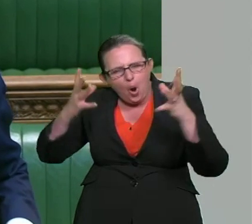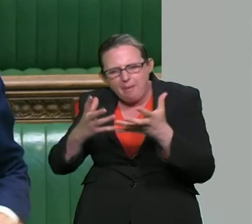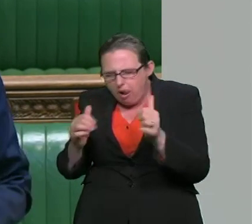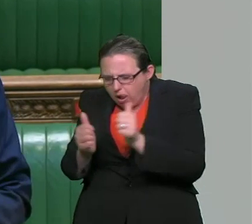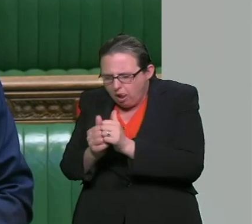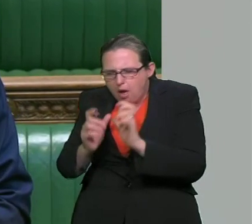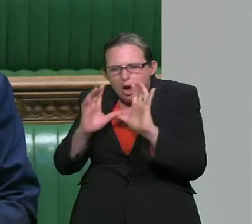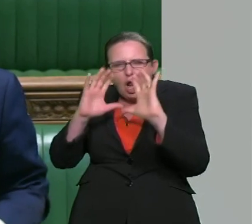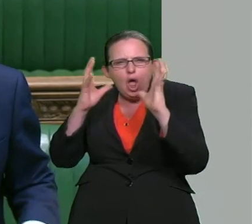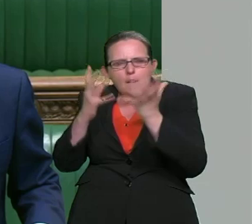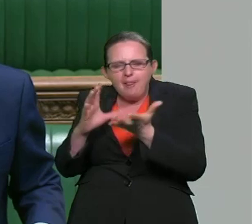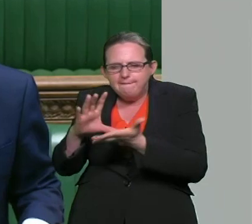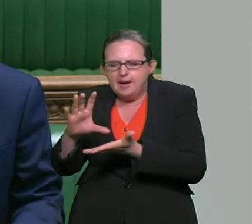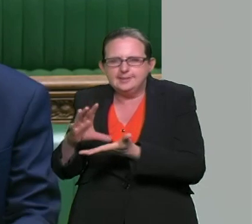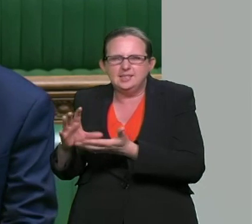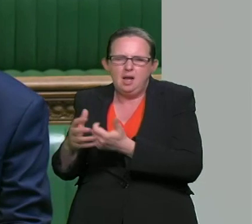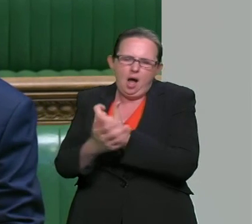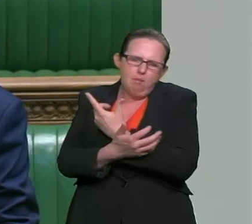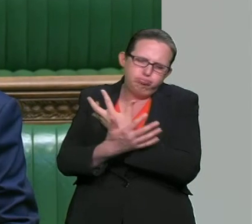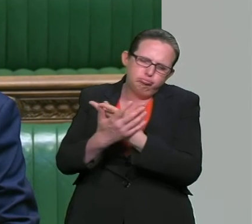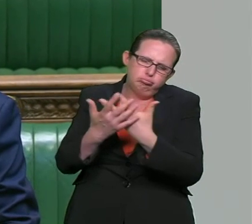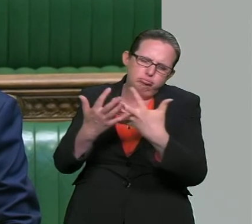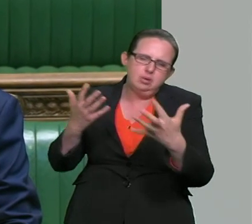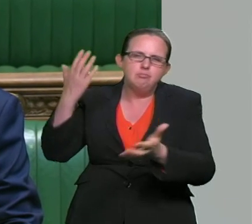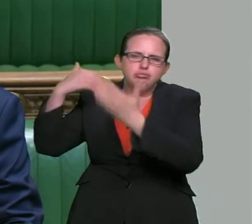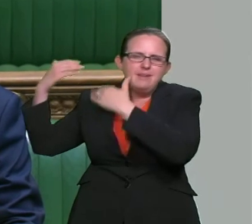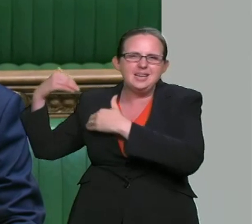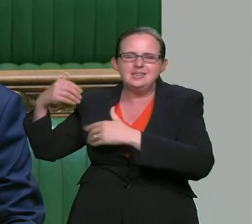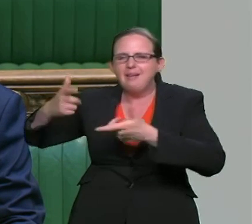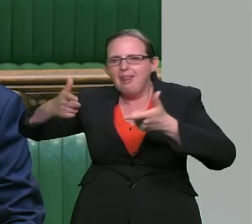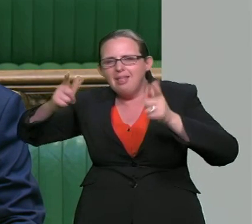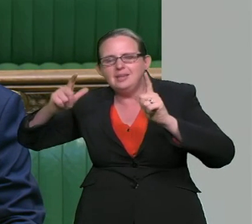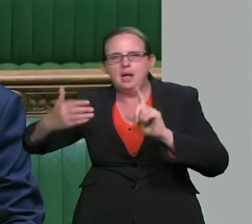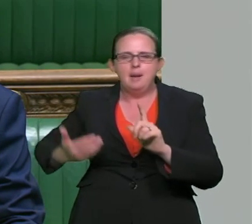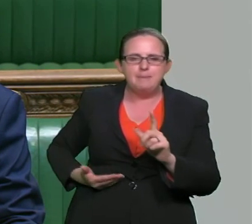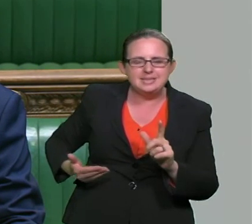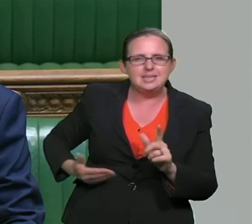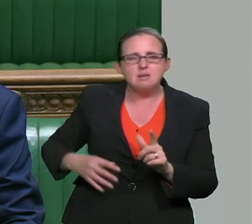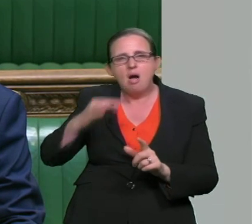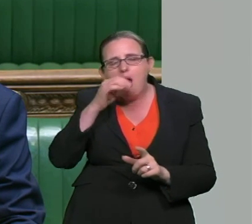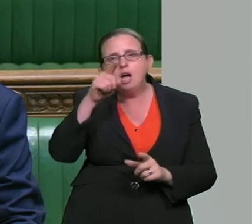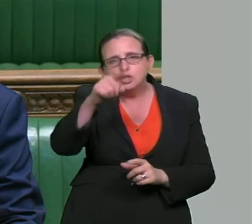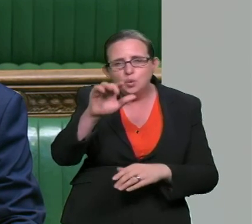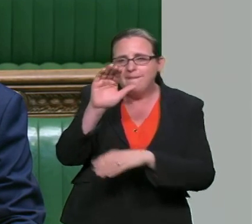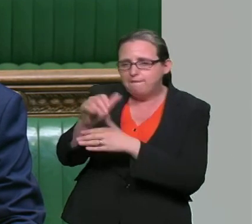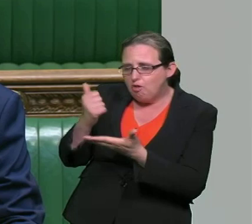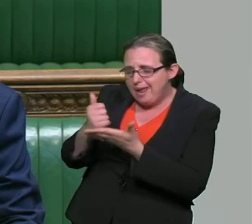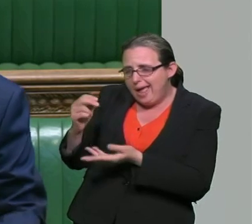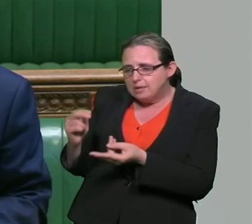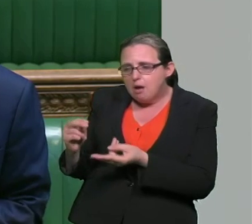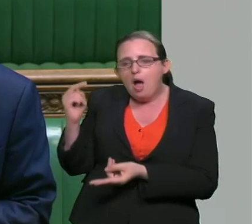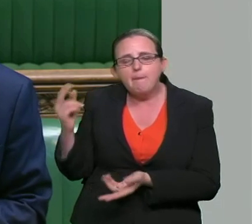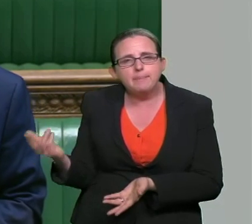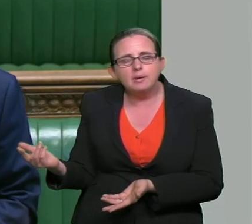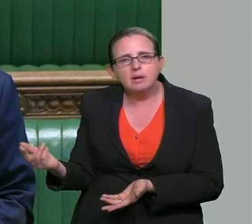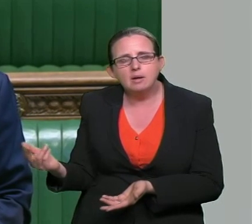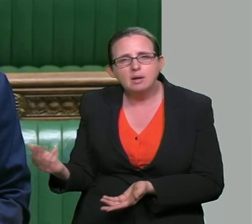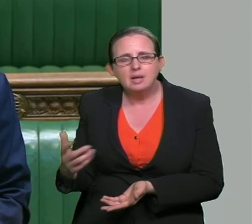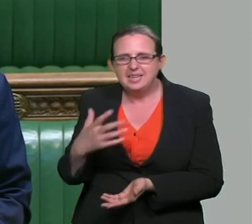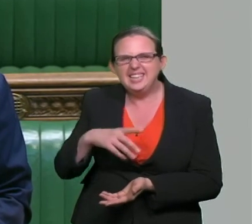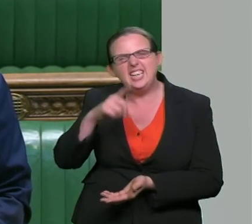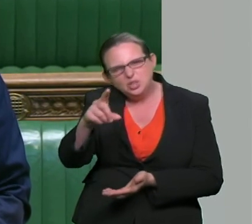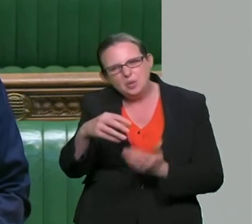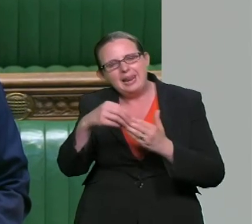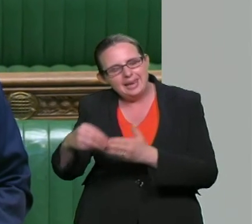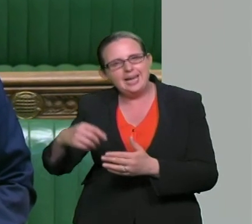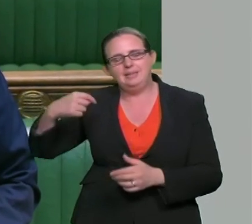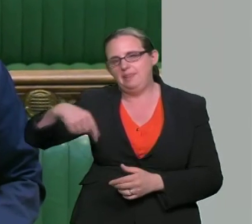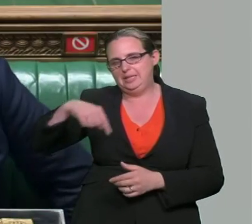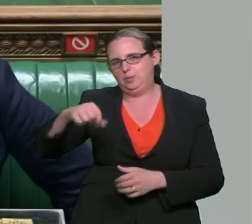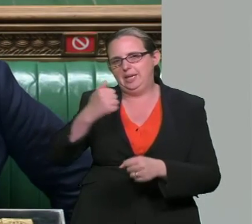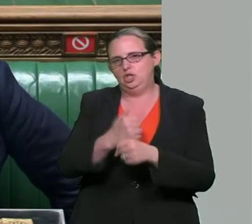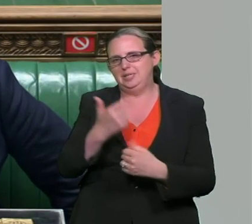Hundreds of former leaders, businesses and development groups have called for exactly that kind of leadership at the G7, and that is what we need to see from the Prime Minister this weekend.